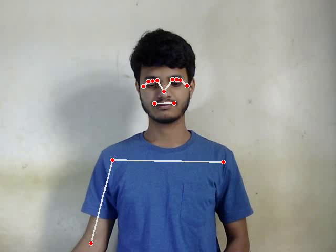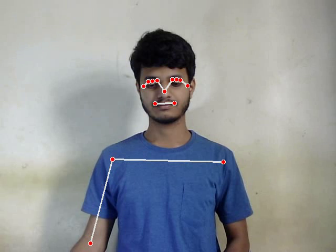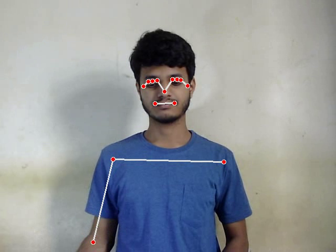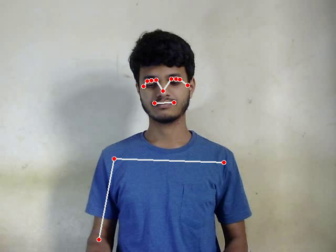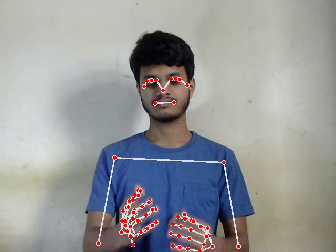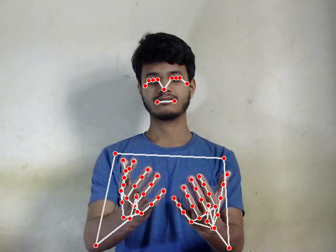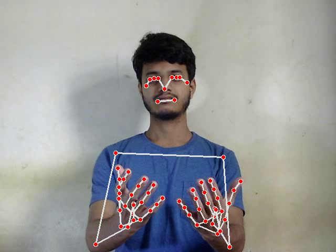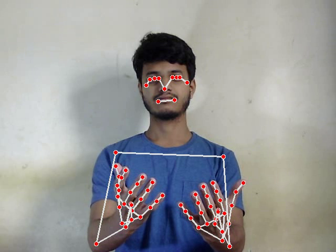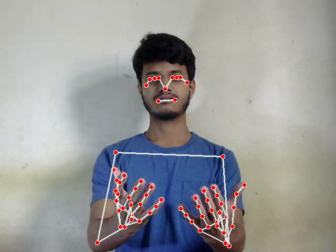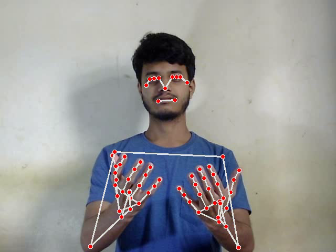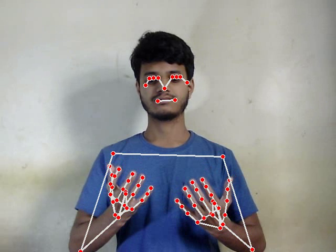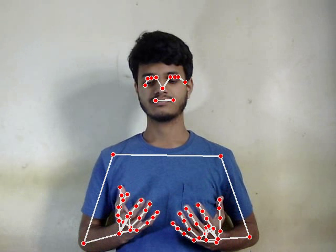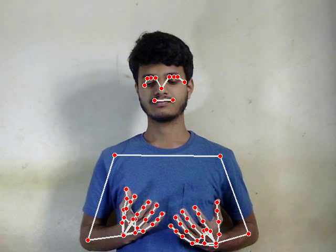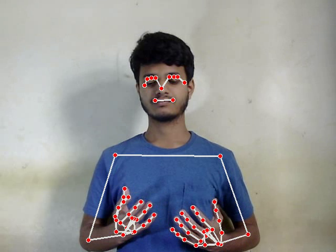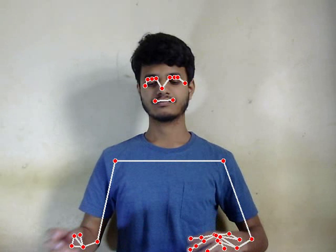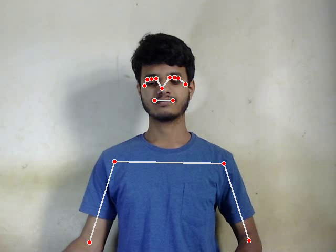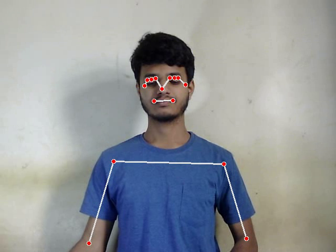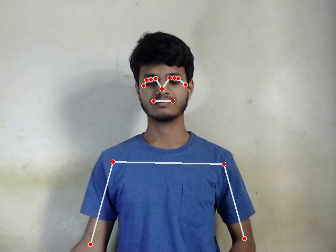want